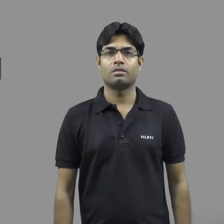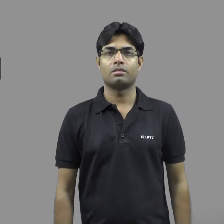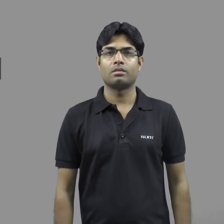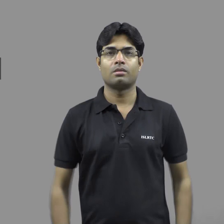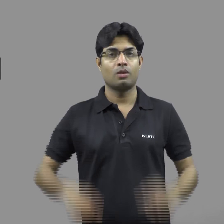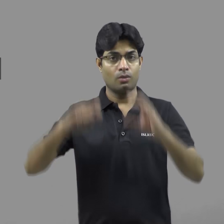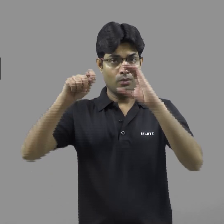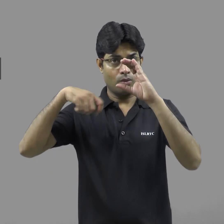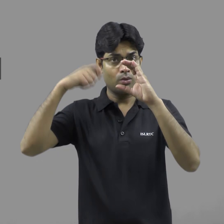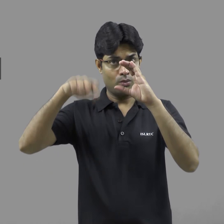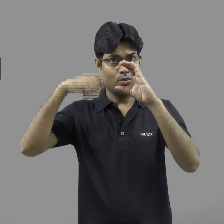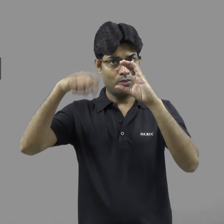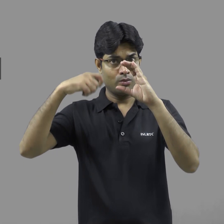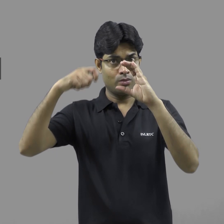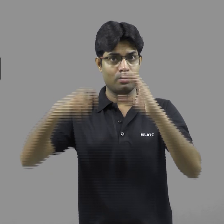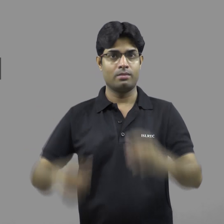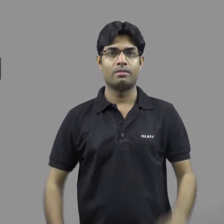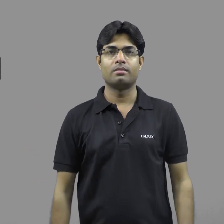Video